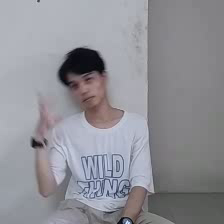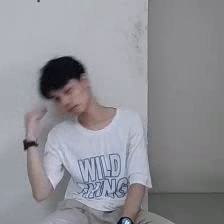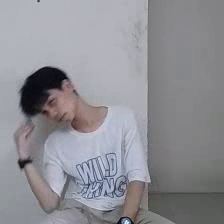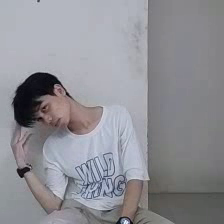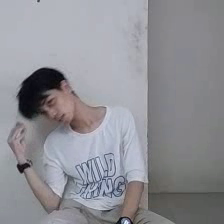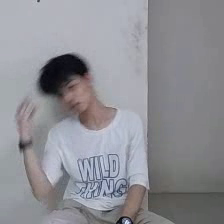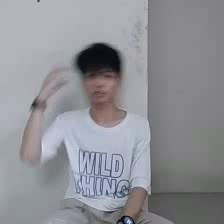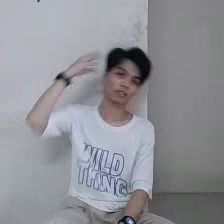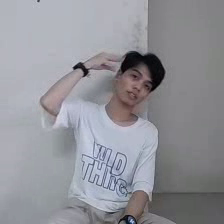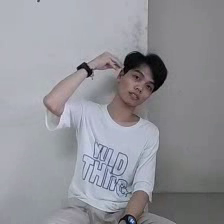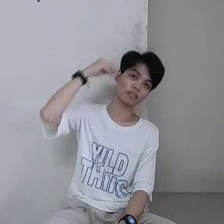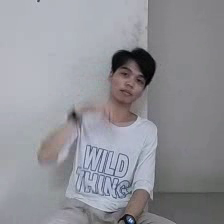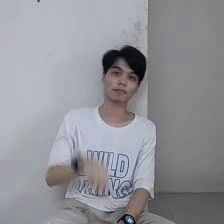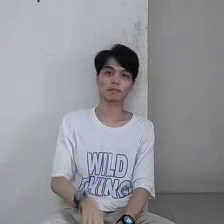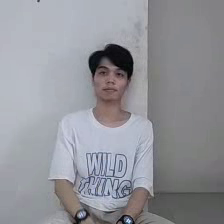Băn khoăn